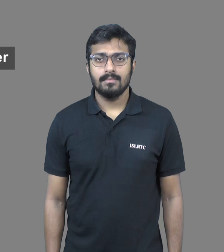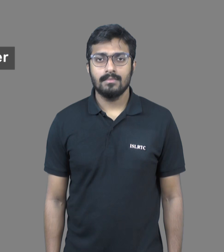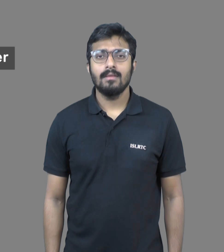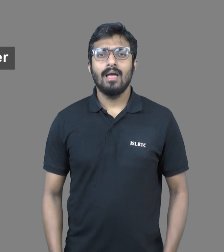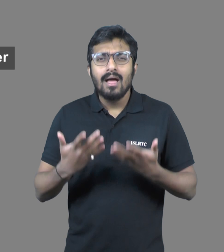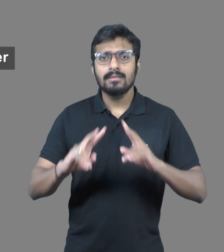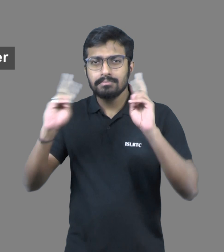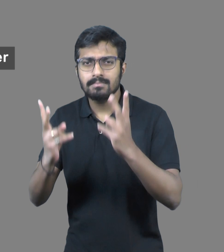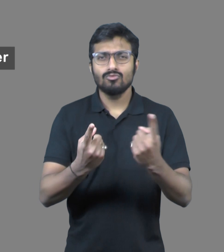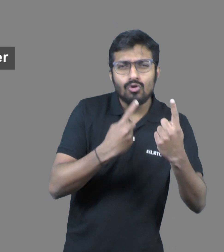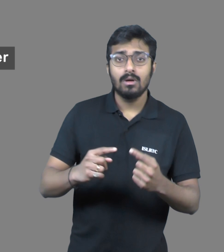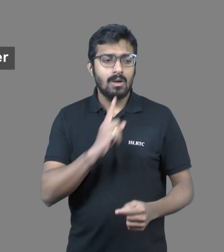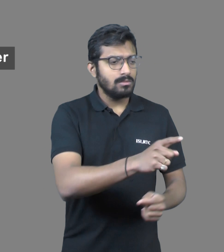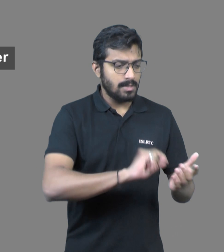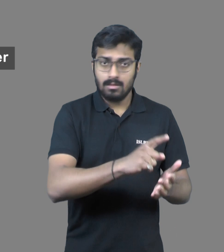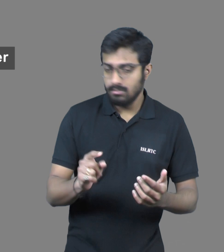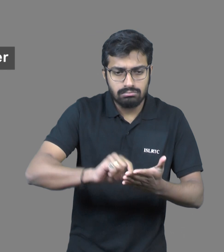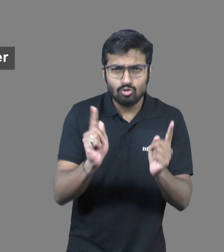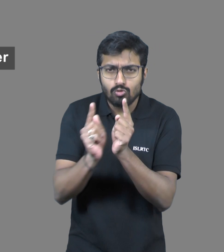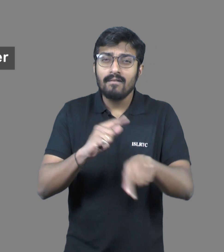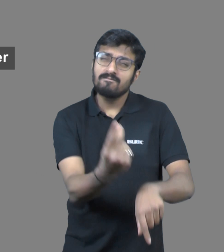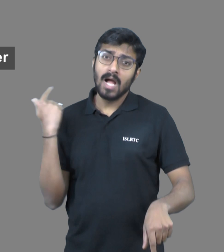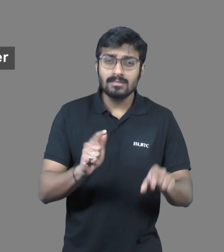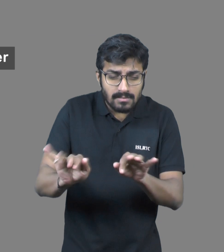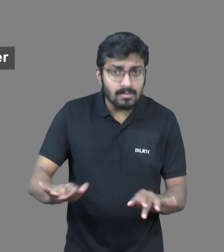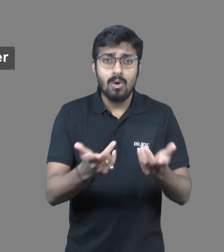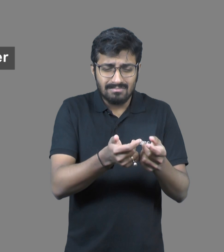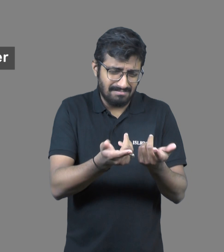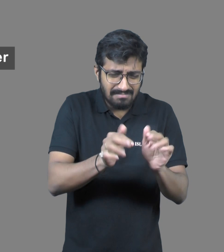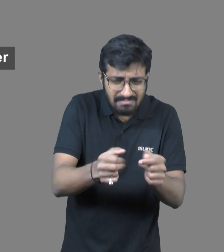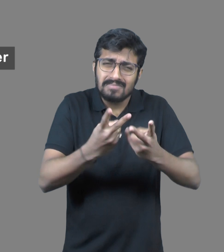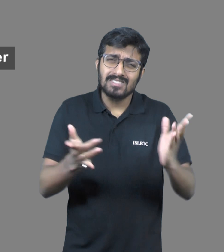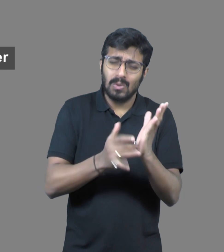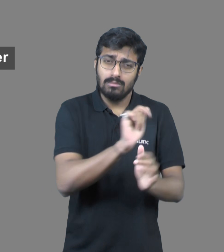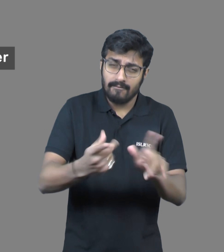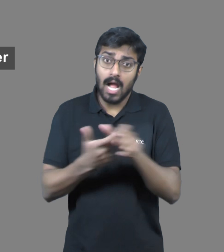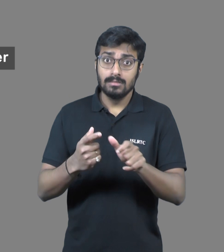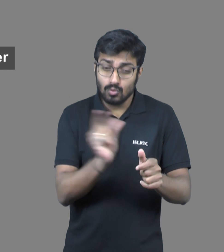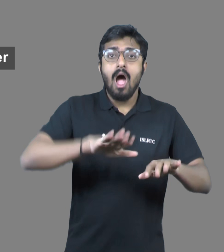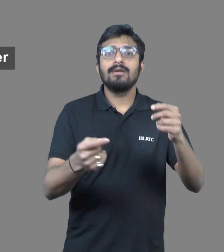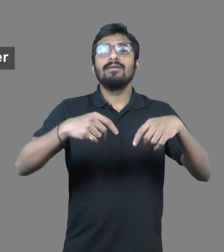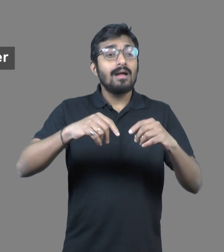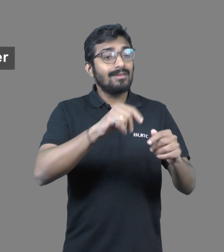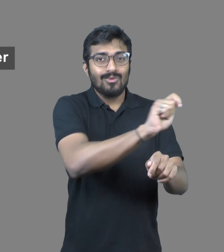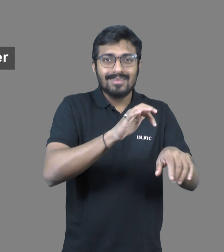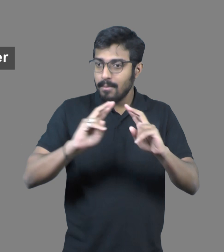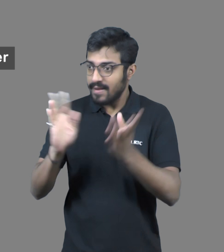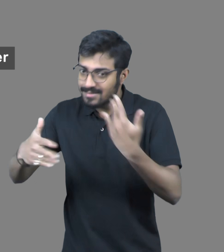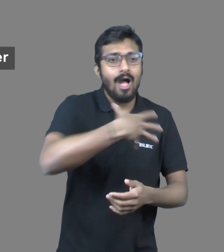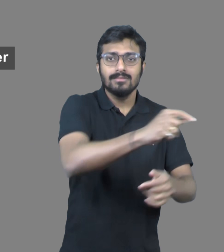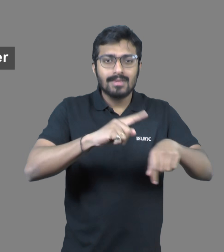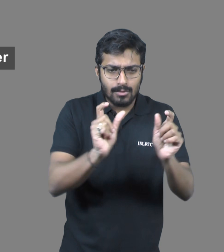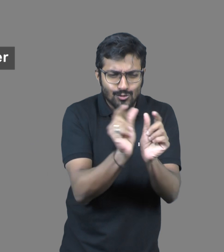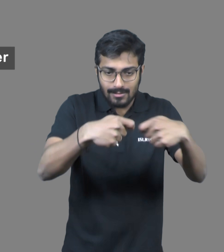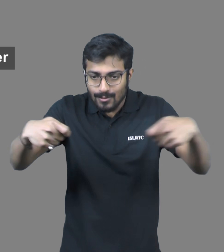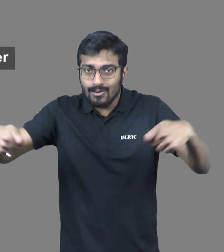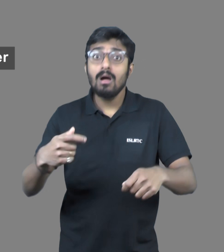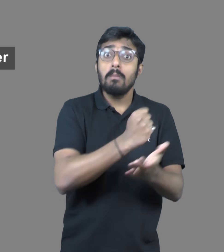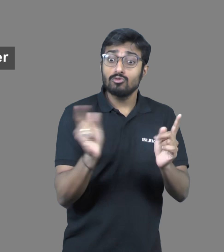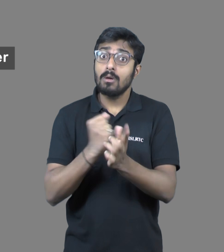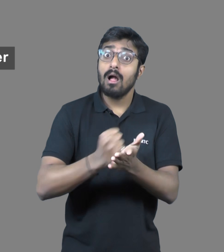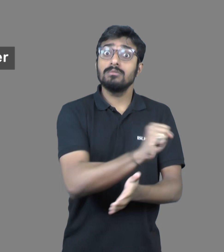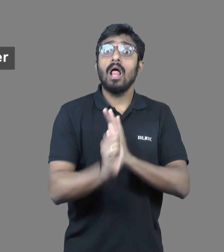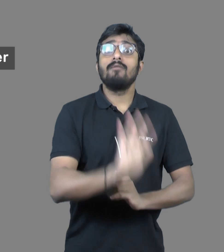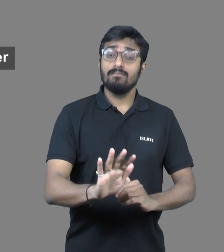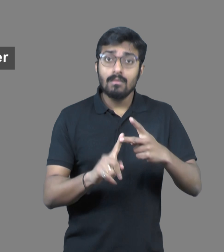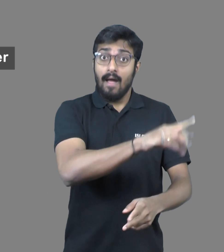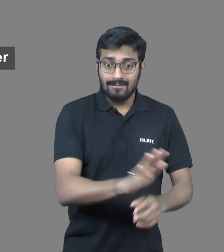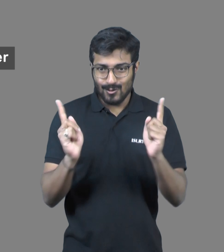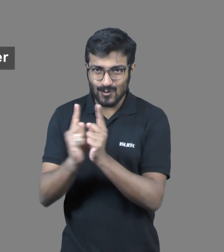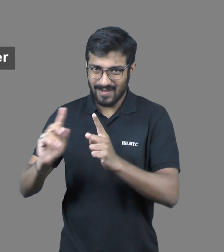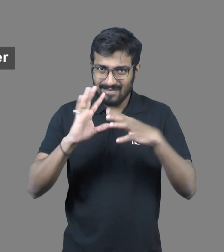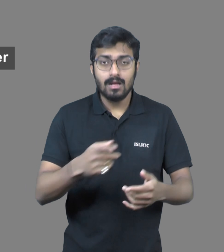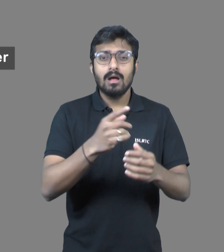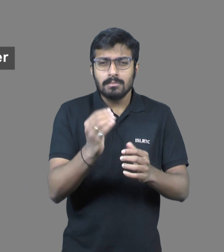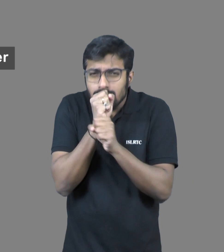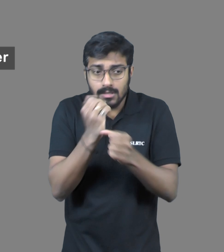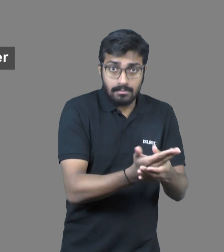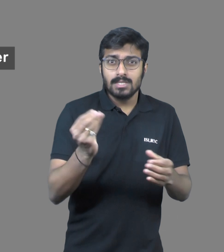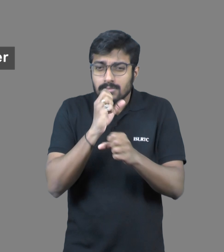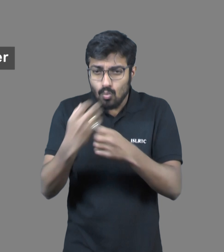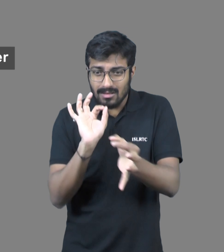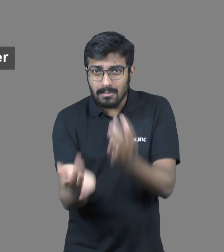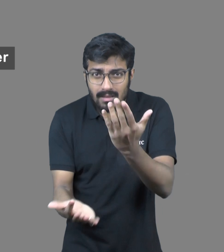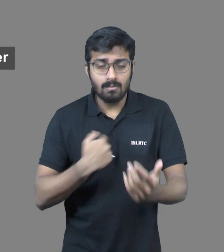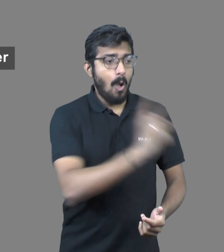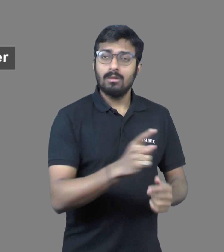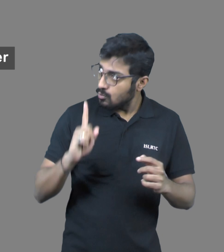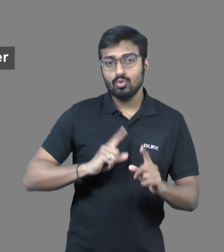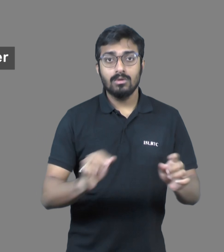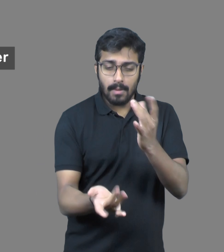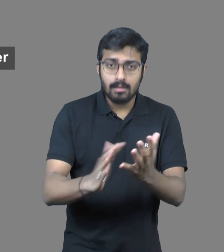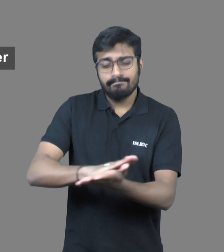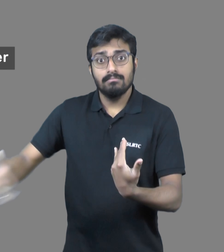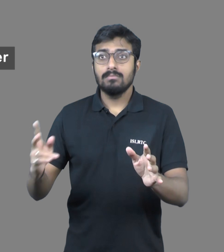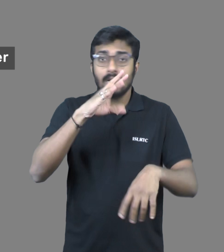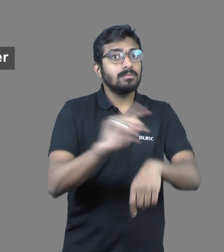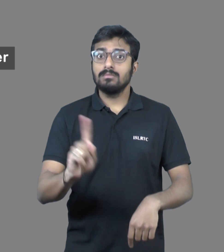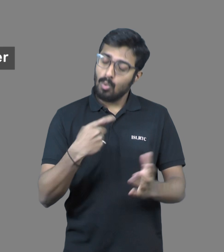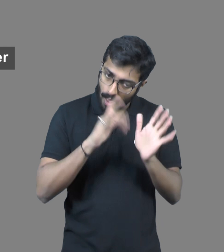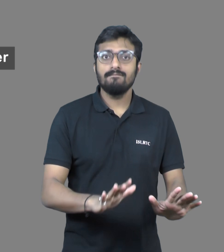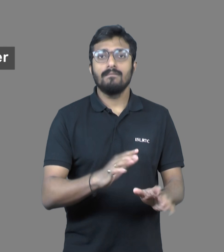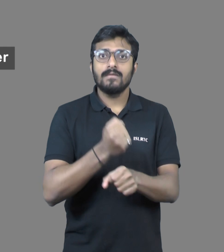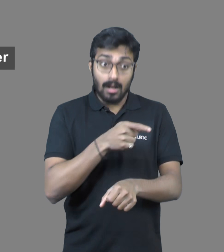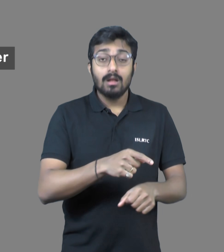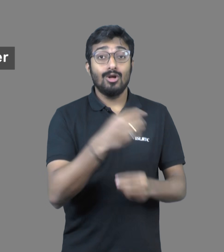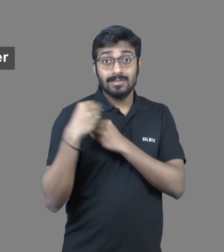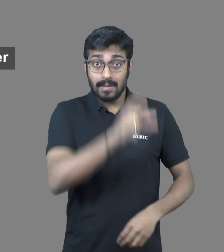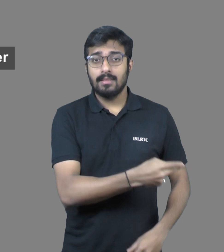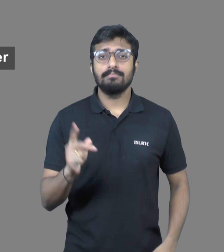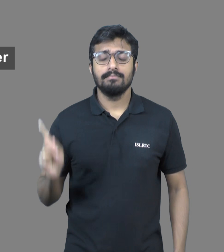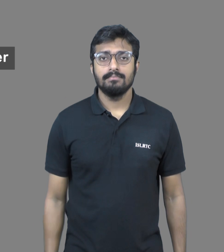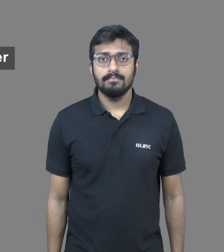Stenographer